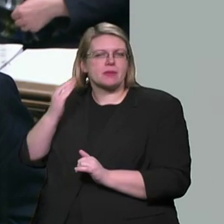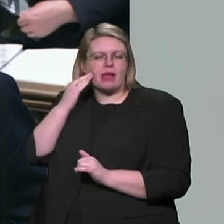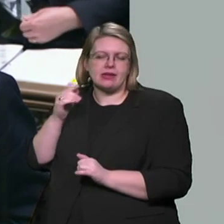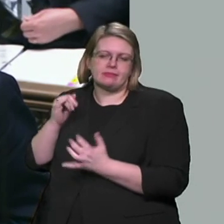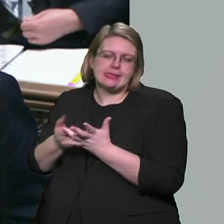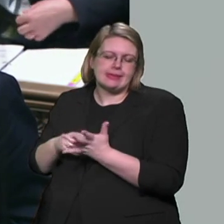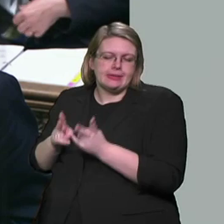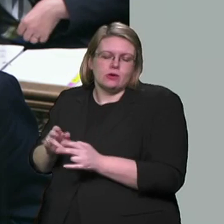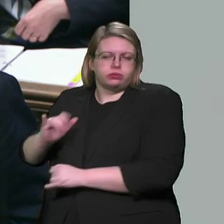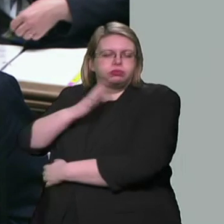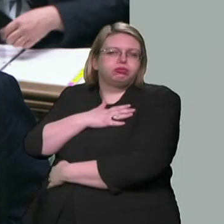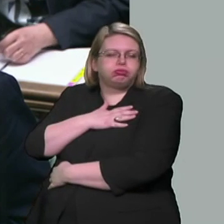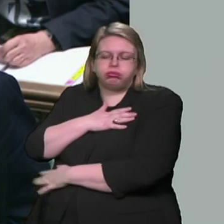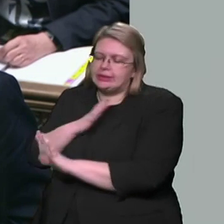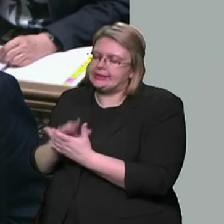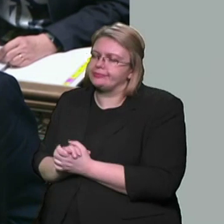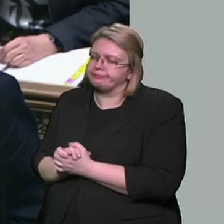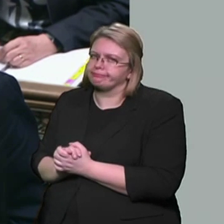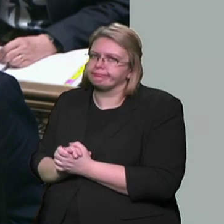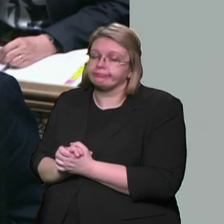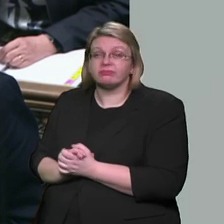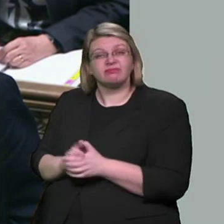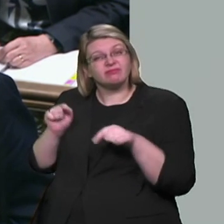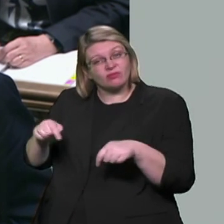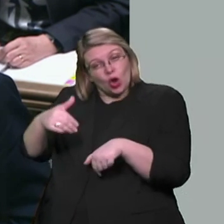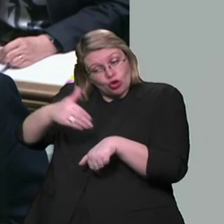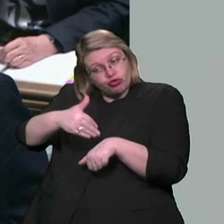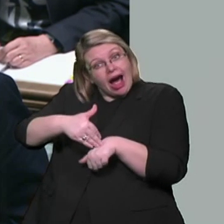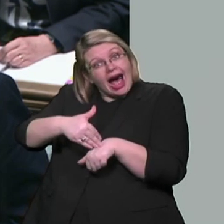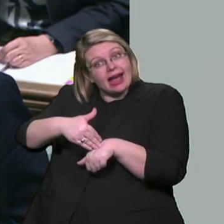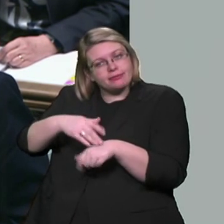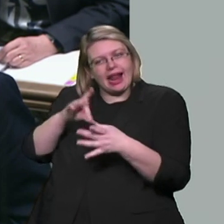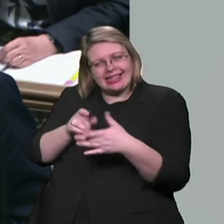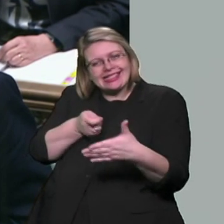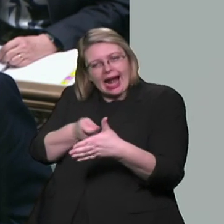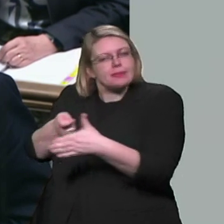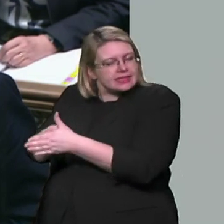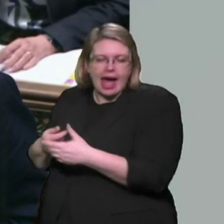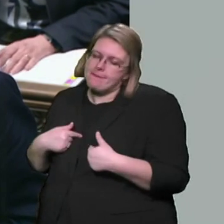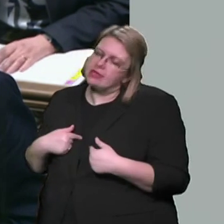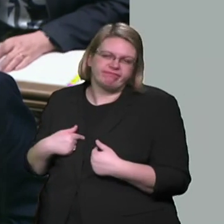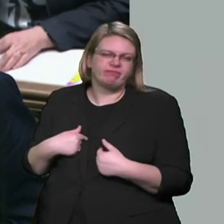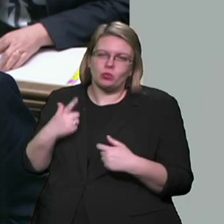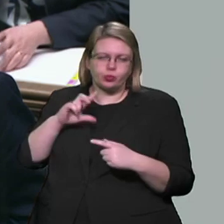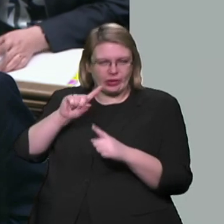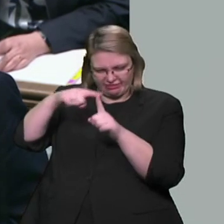We must crack down more on knife crime. That is one of the reasons we are putting more police out on the streets.